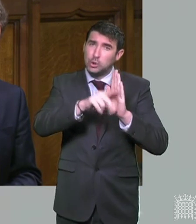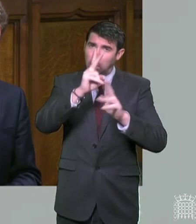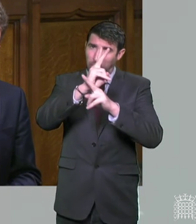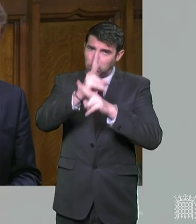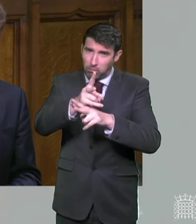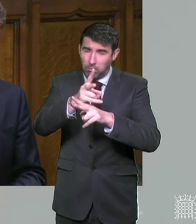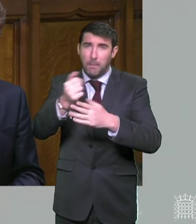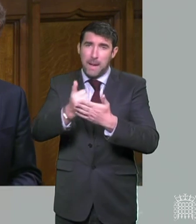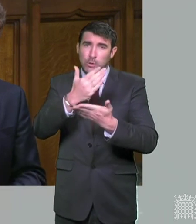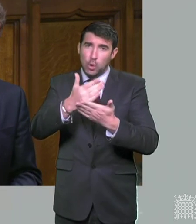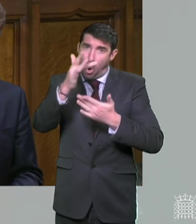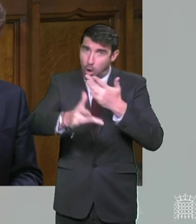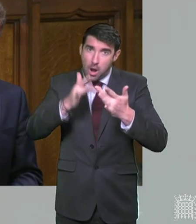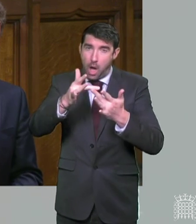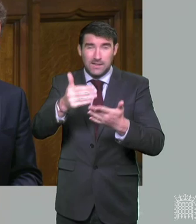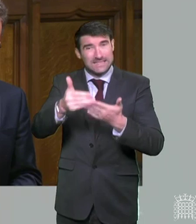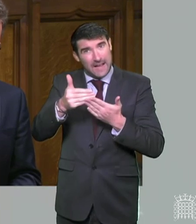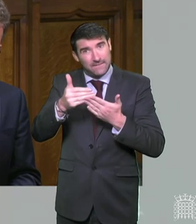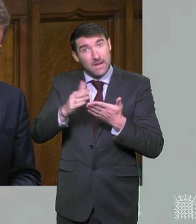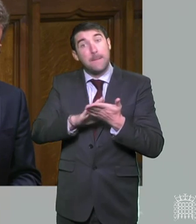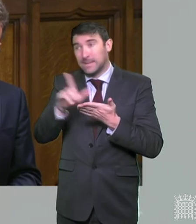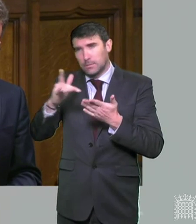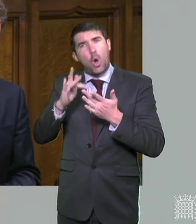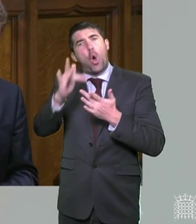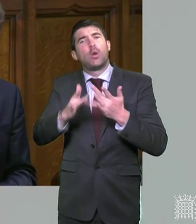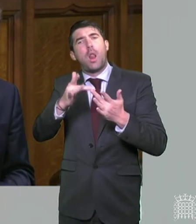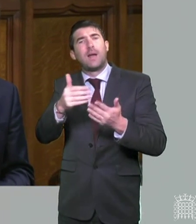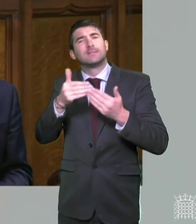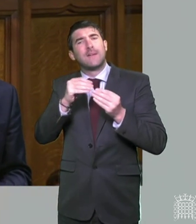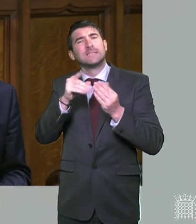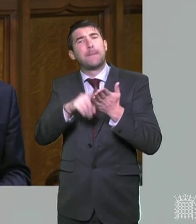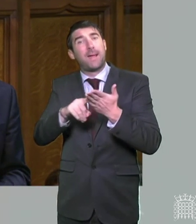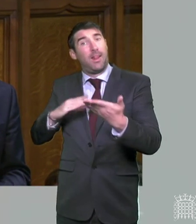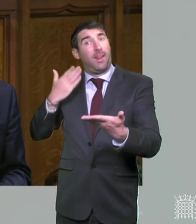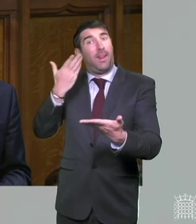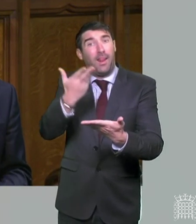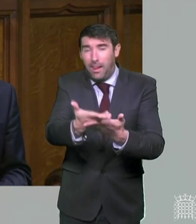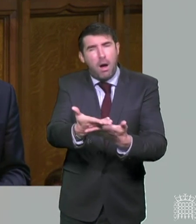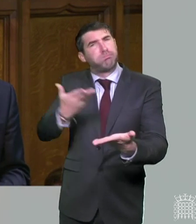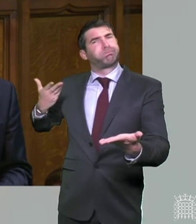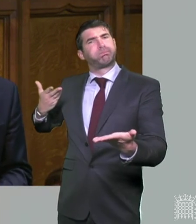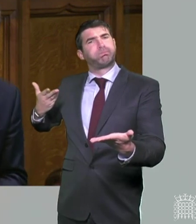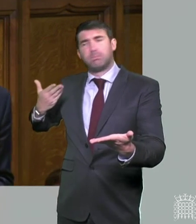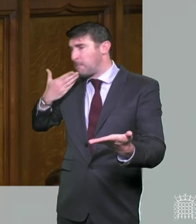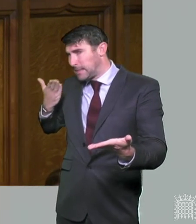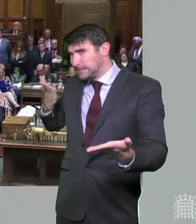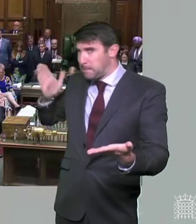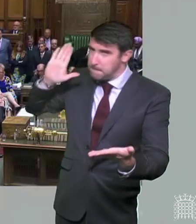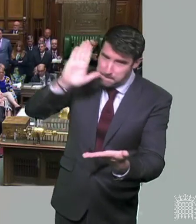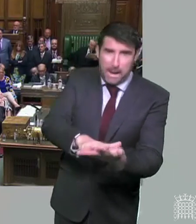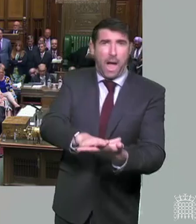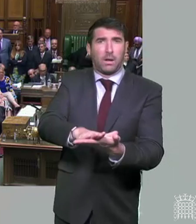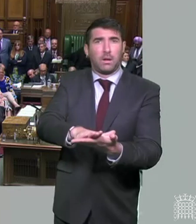Will she therefore assure me that the Online Safety Bill will come back to this House swiftly for us to consider further and amend if necessary?